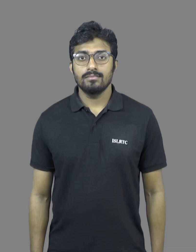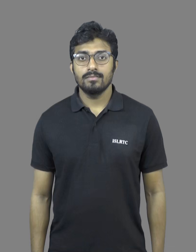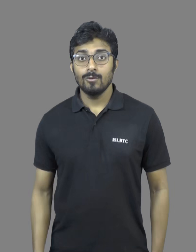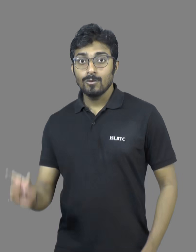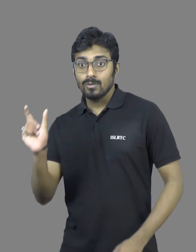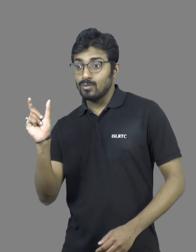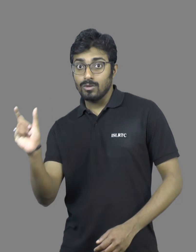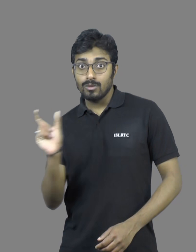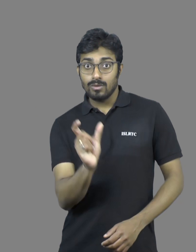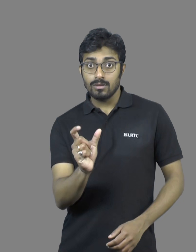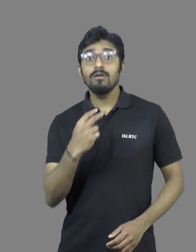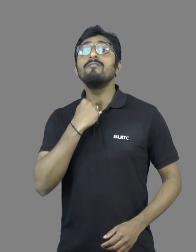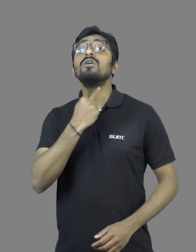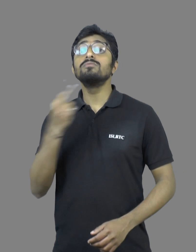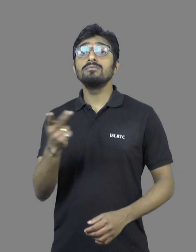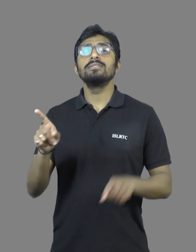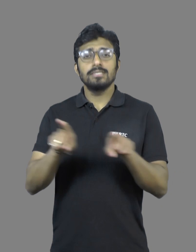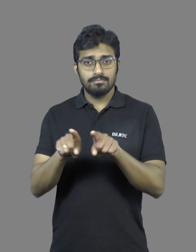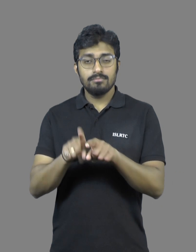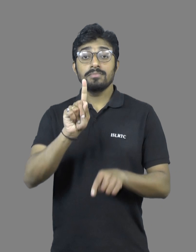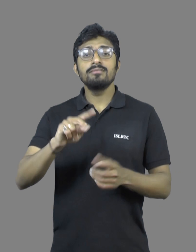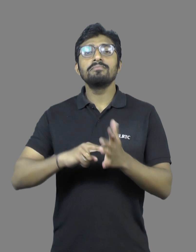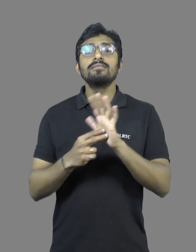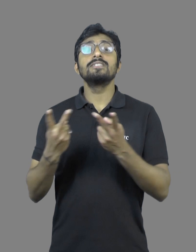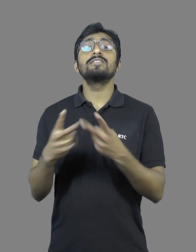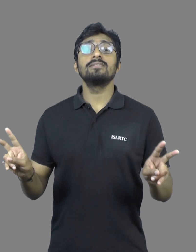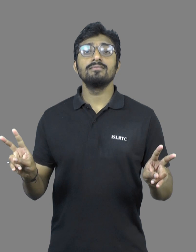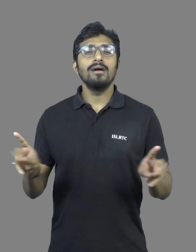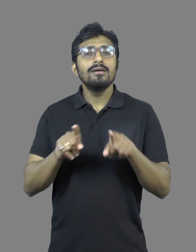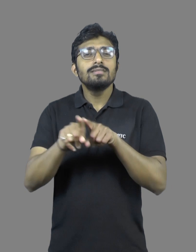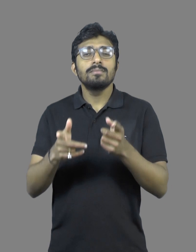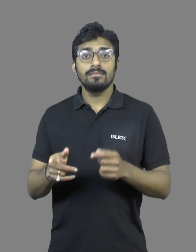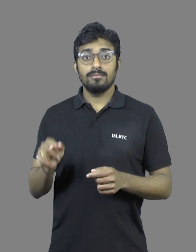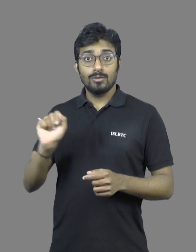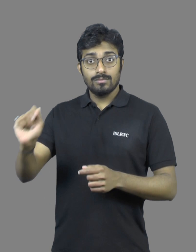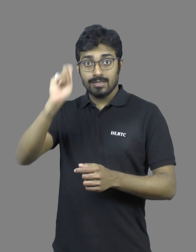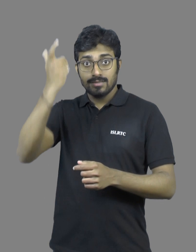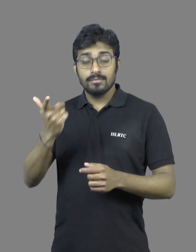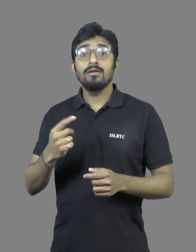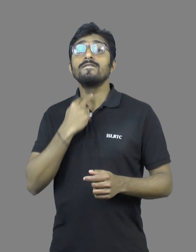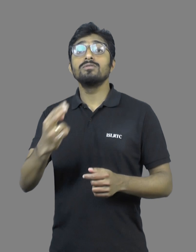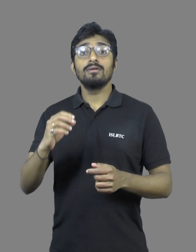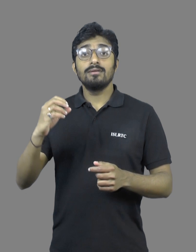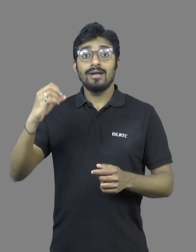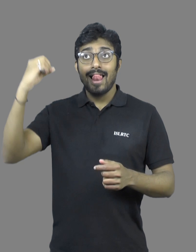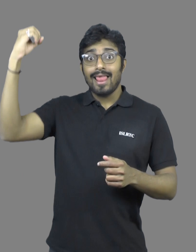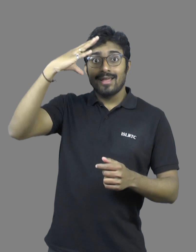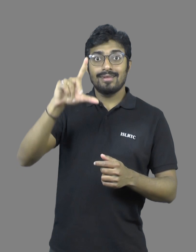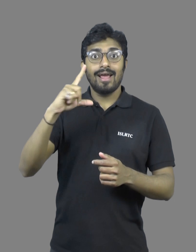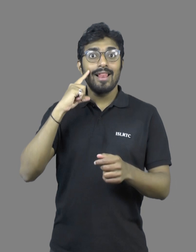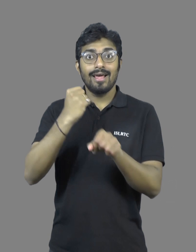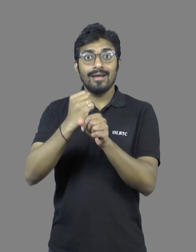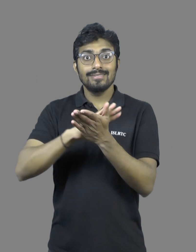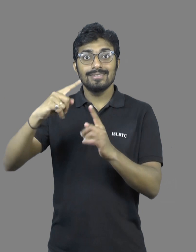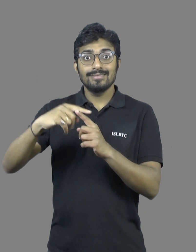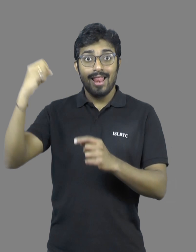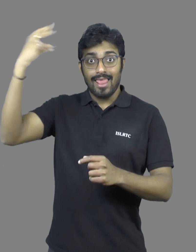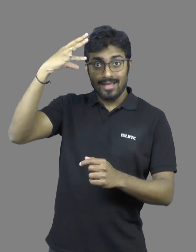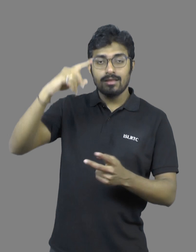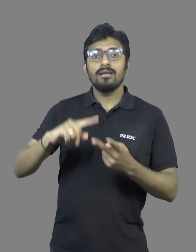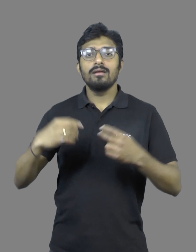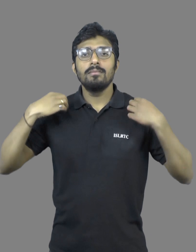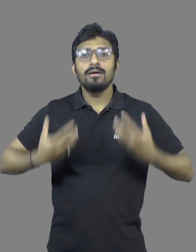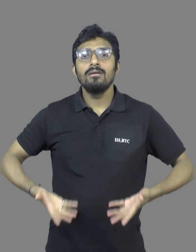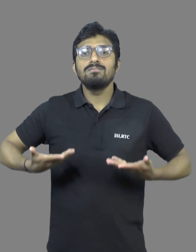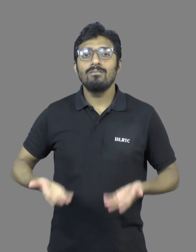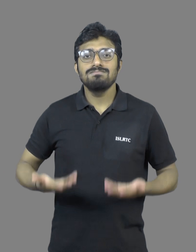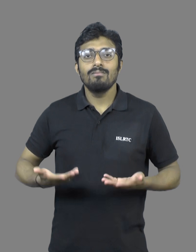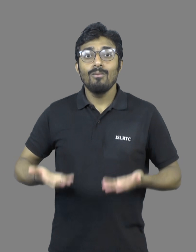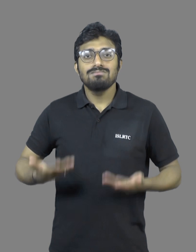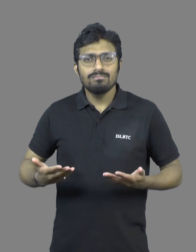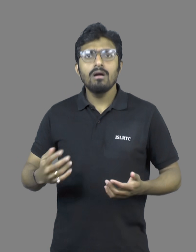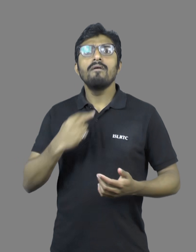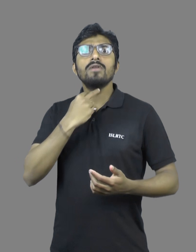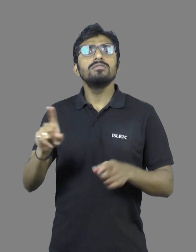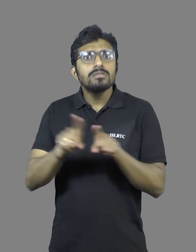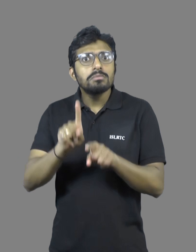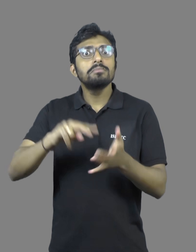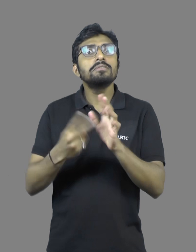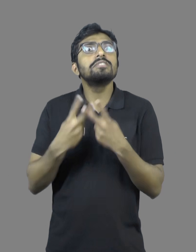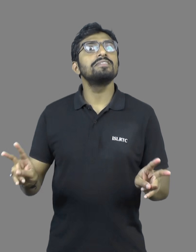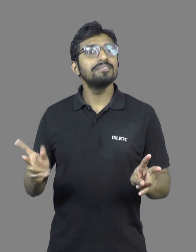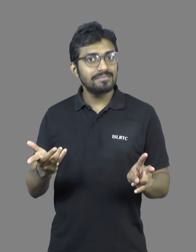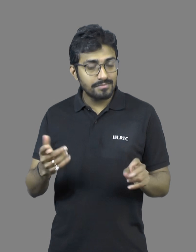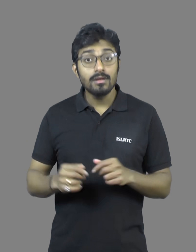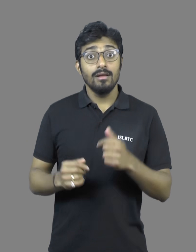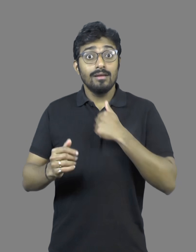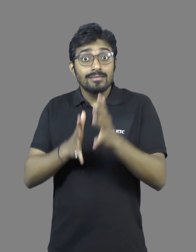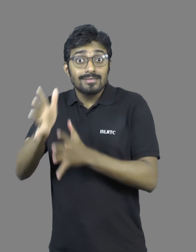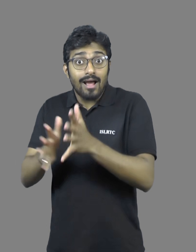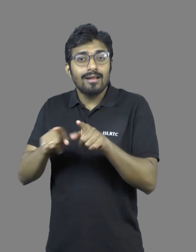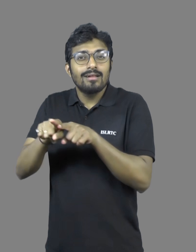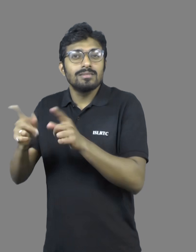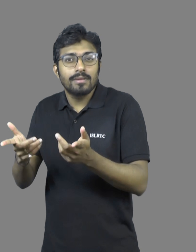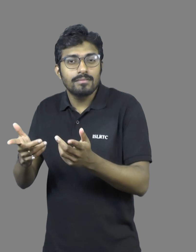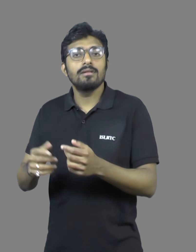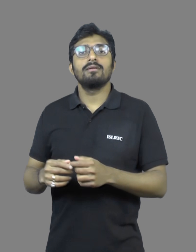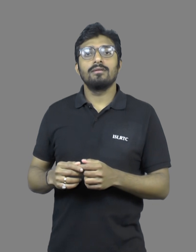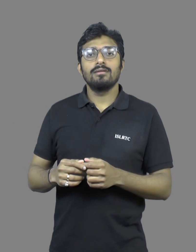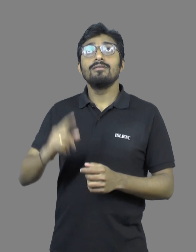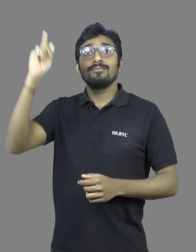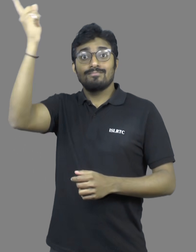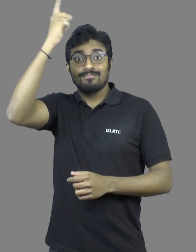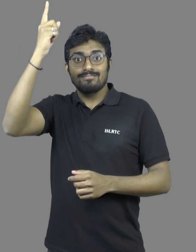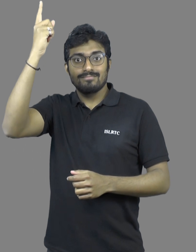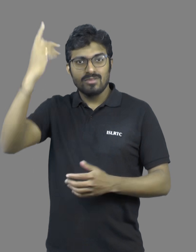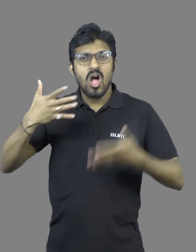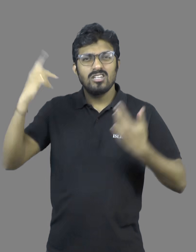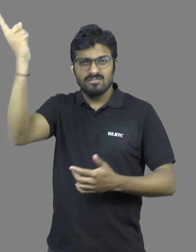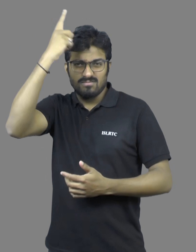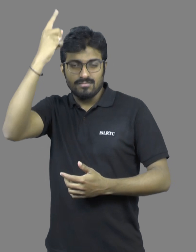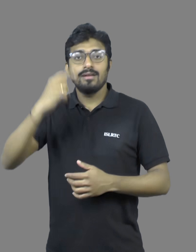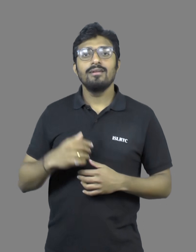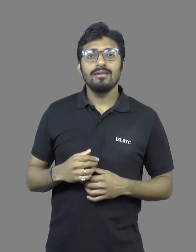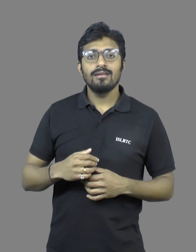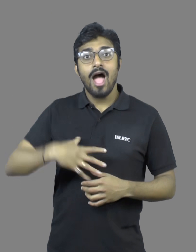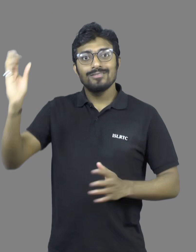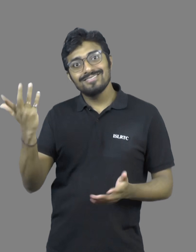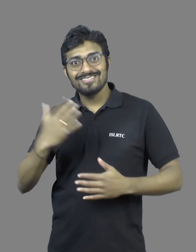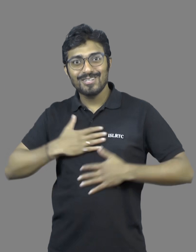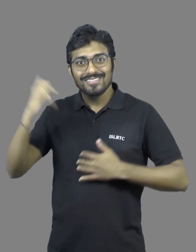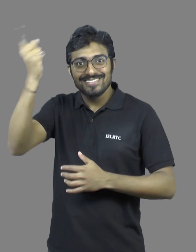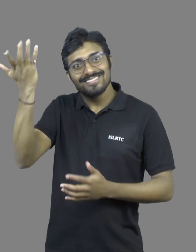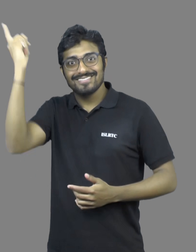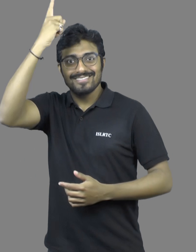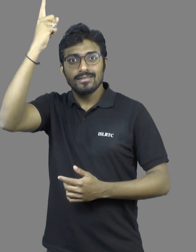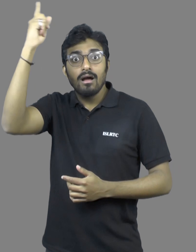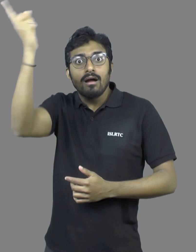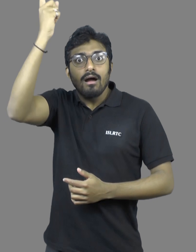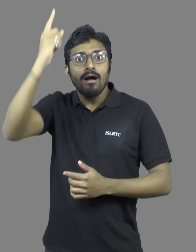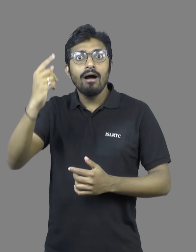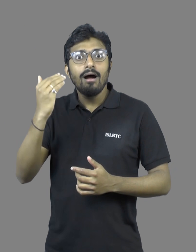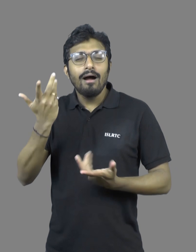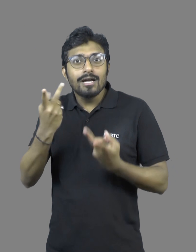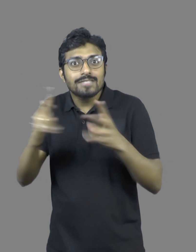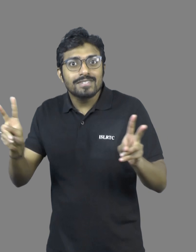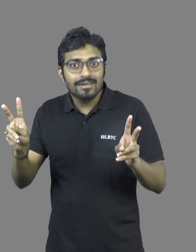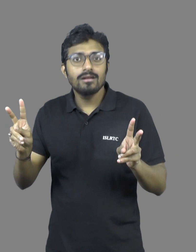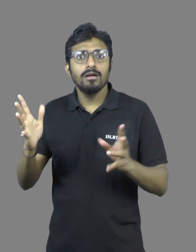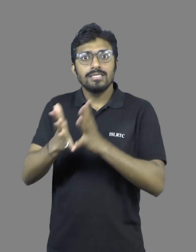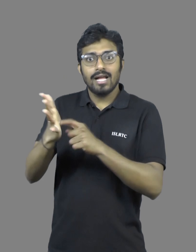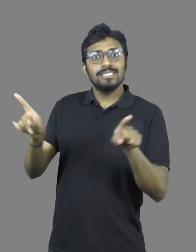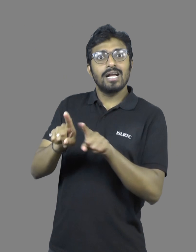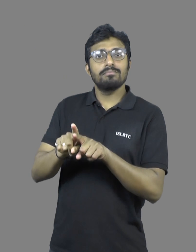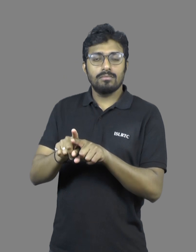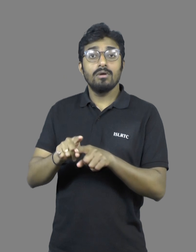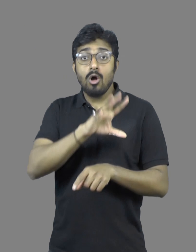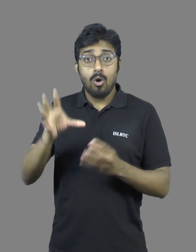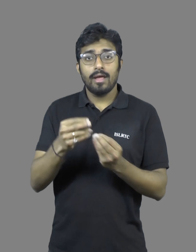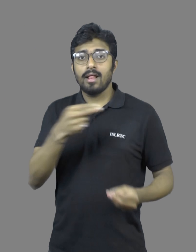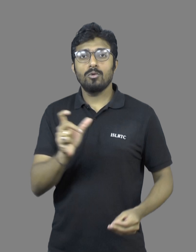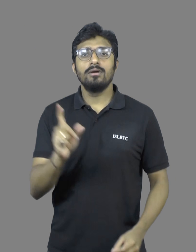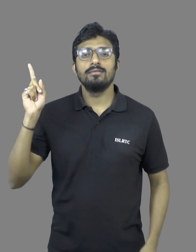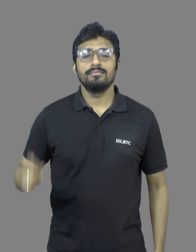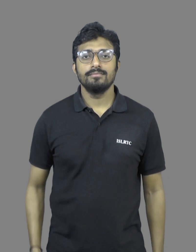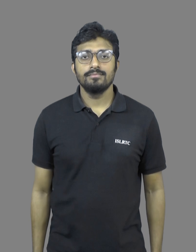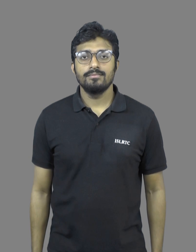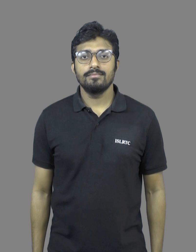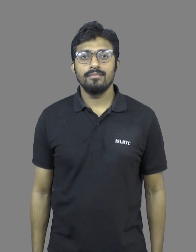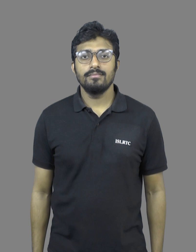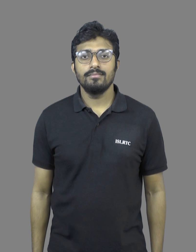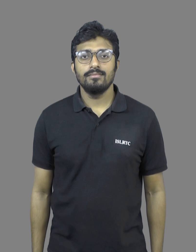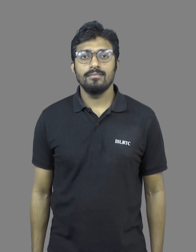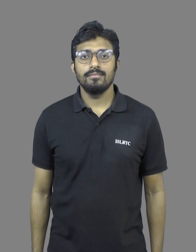Homophone